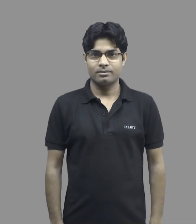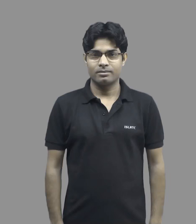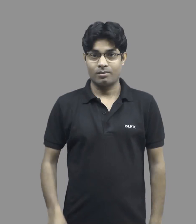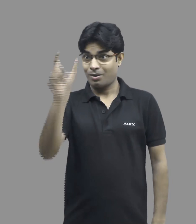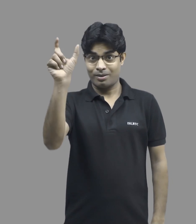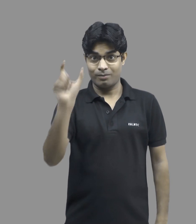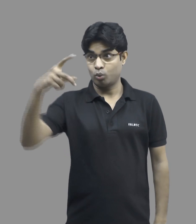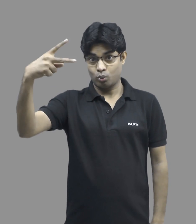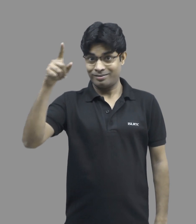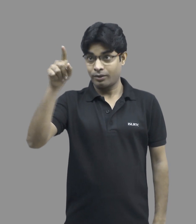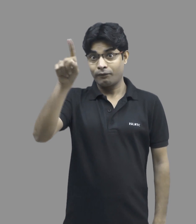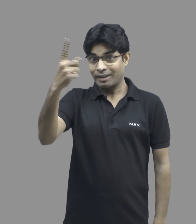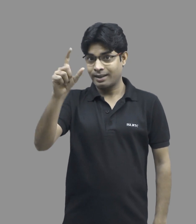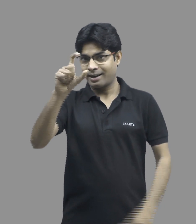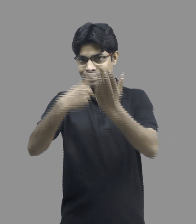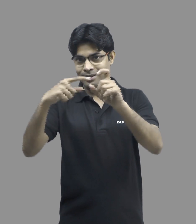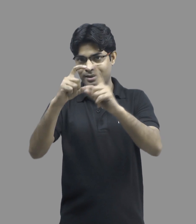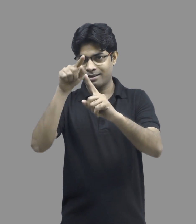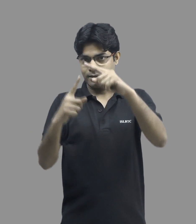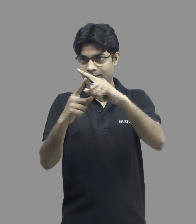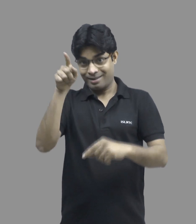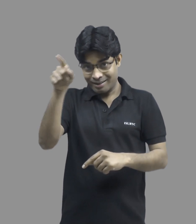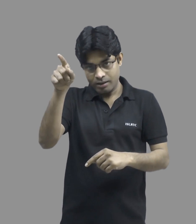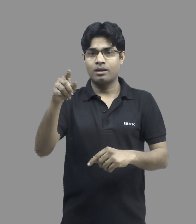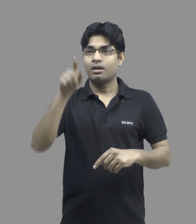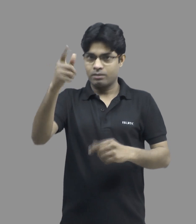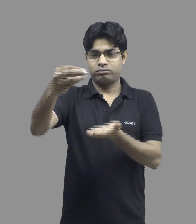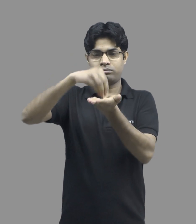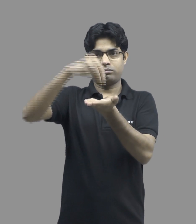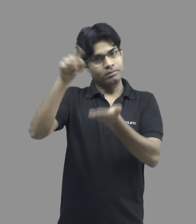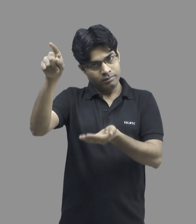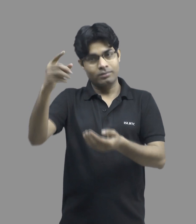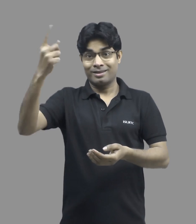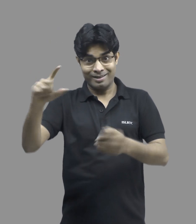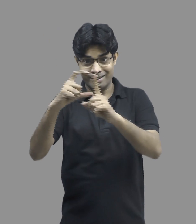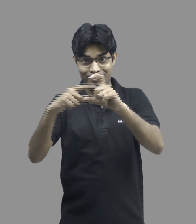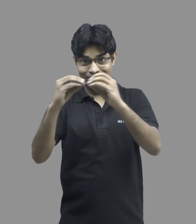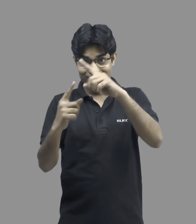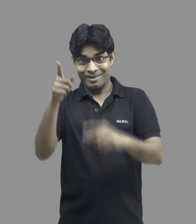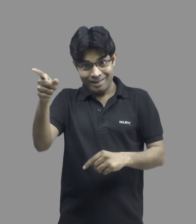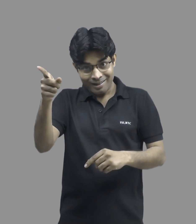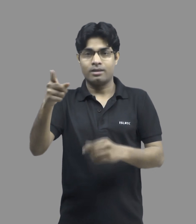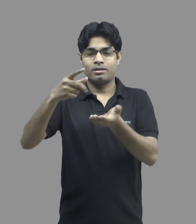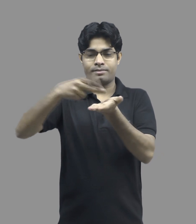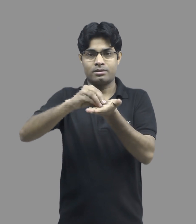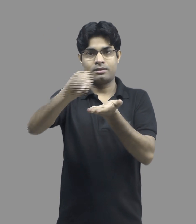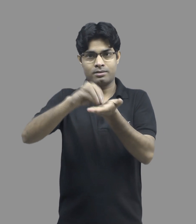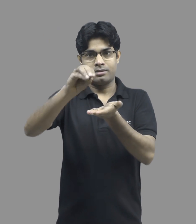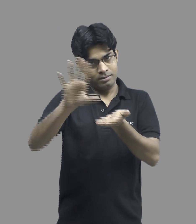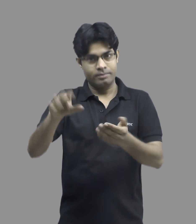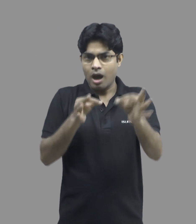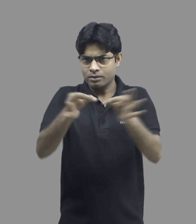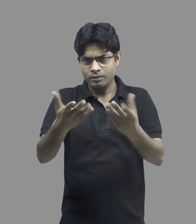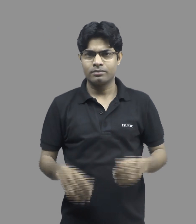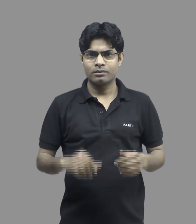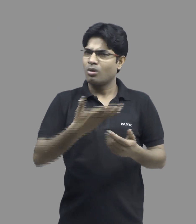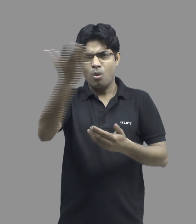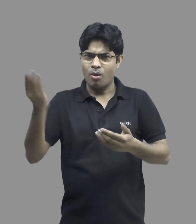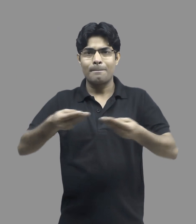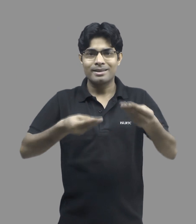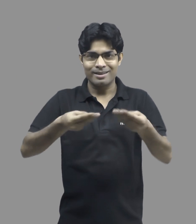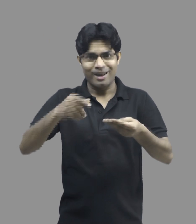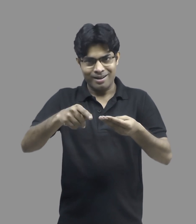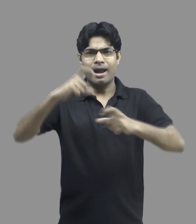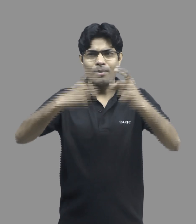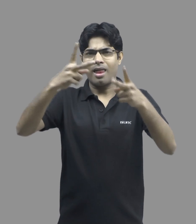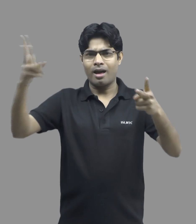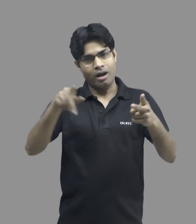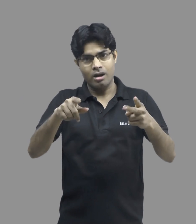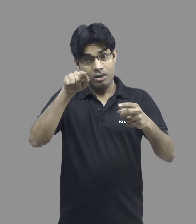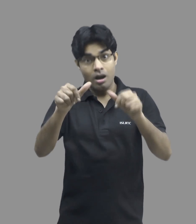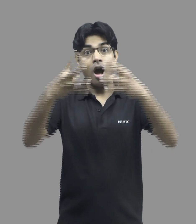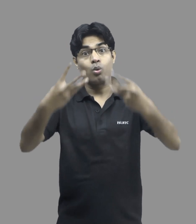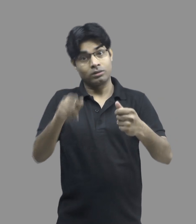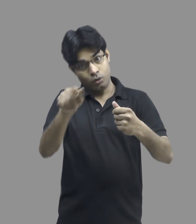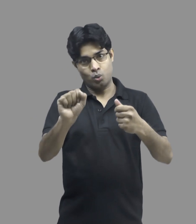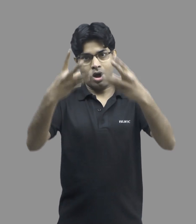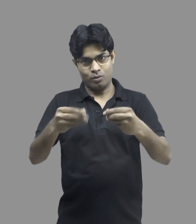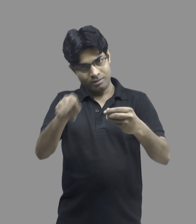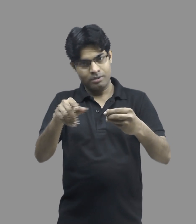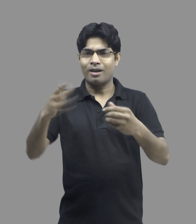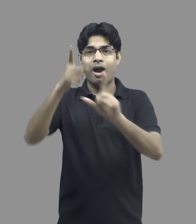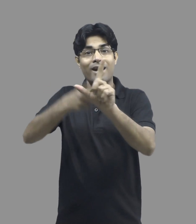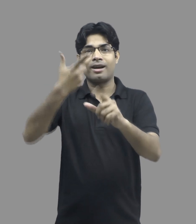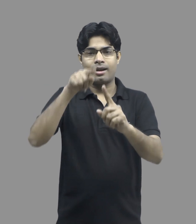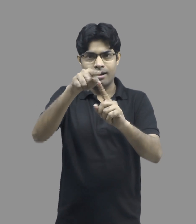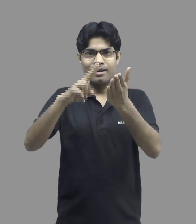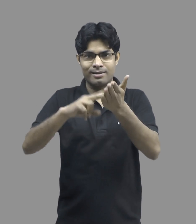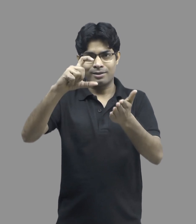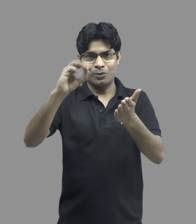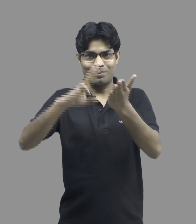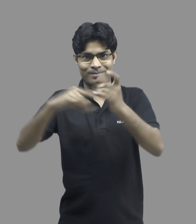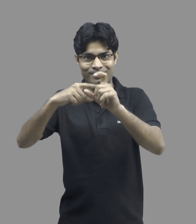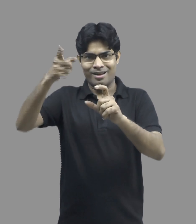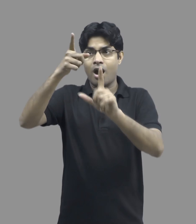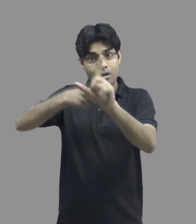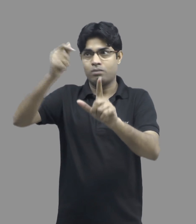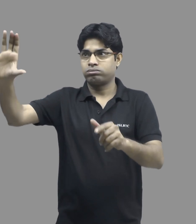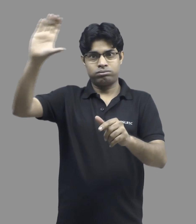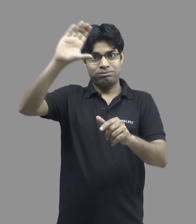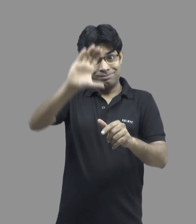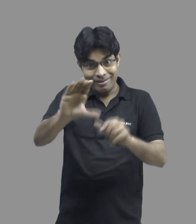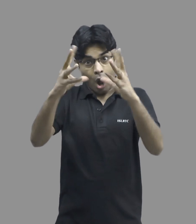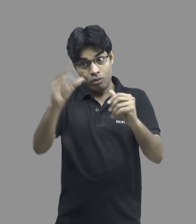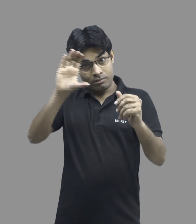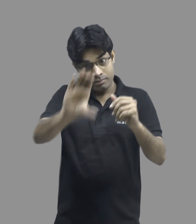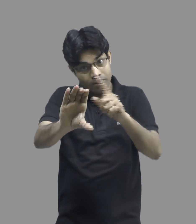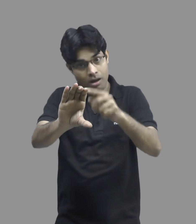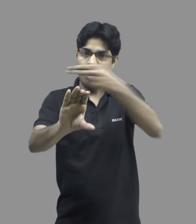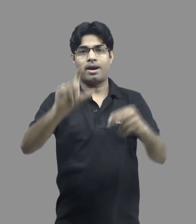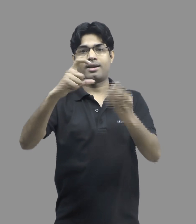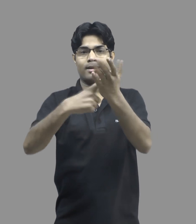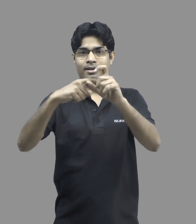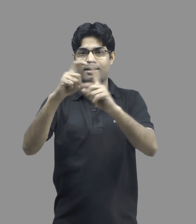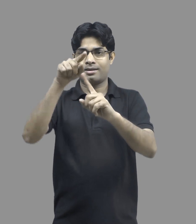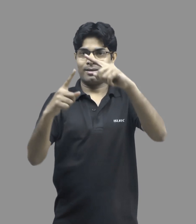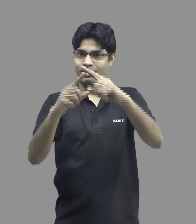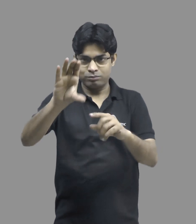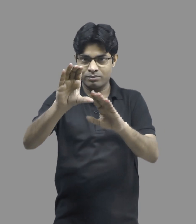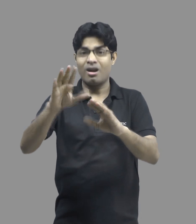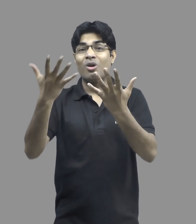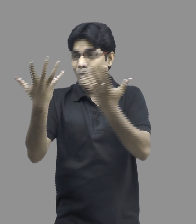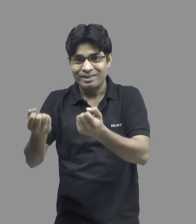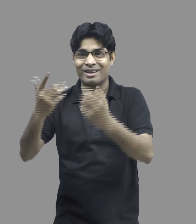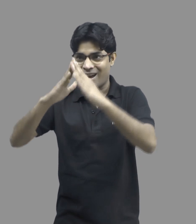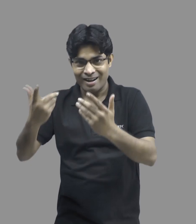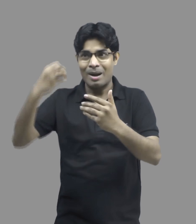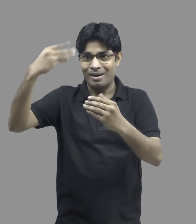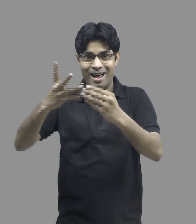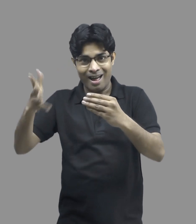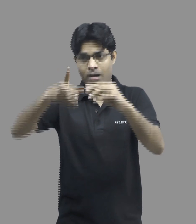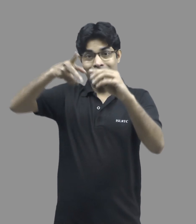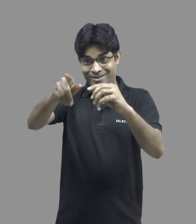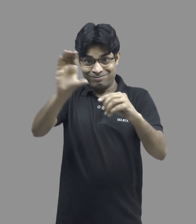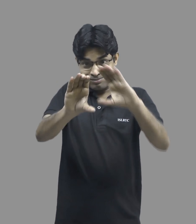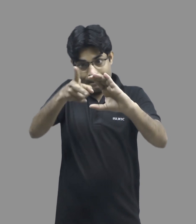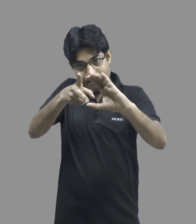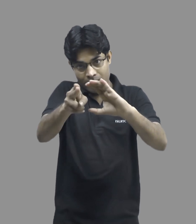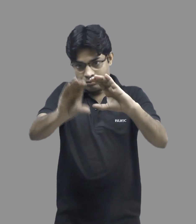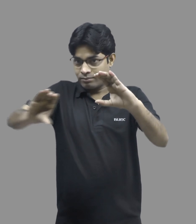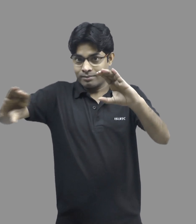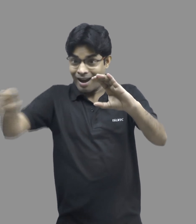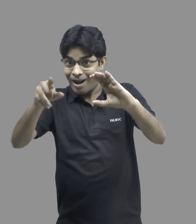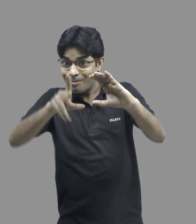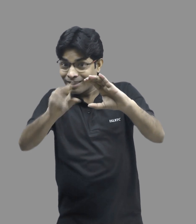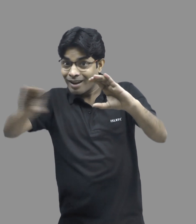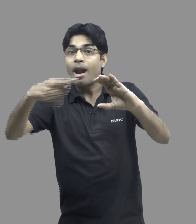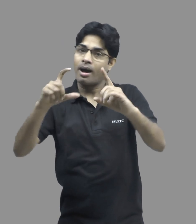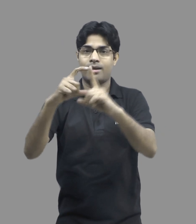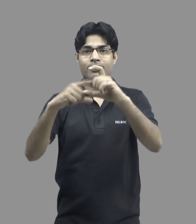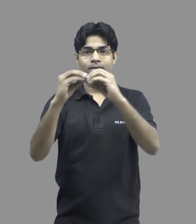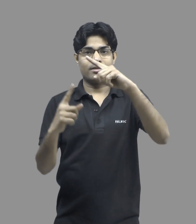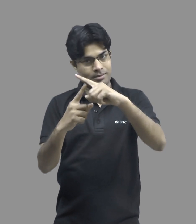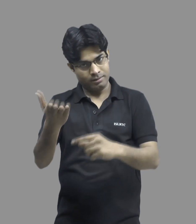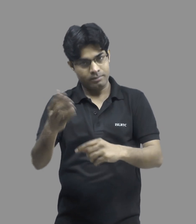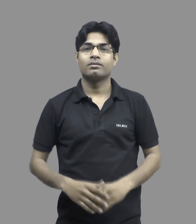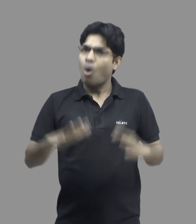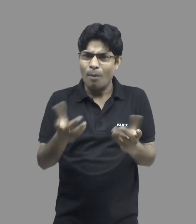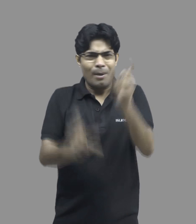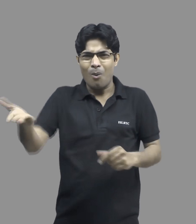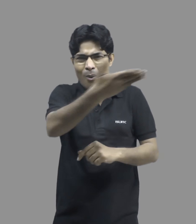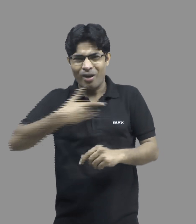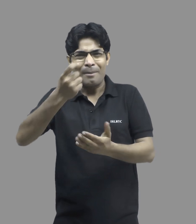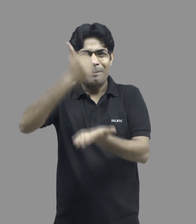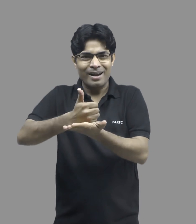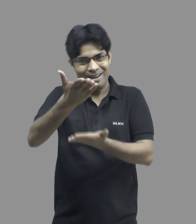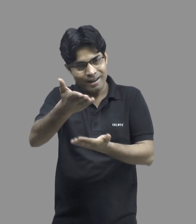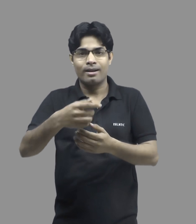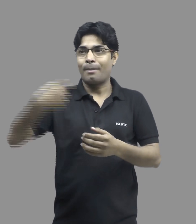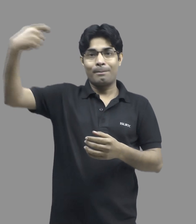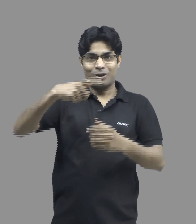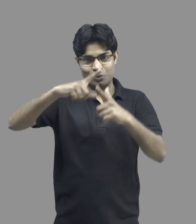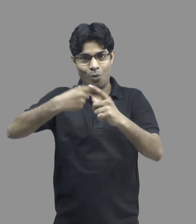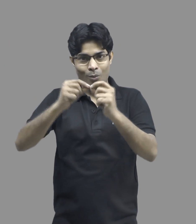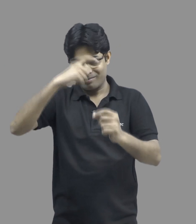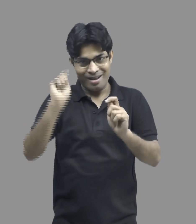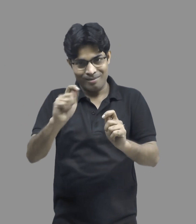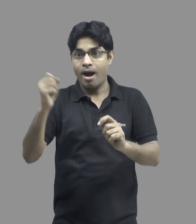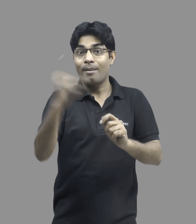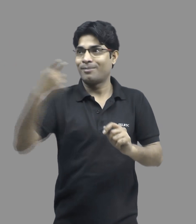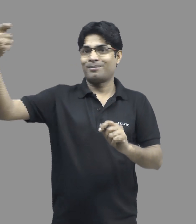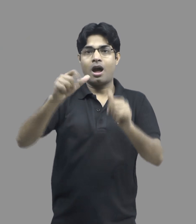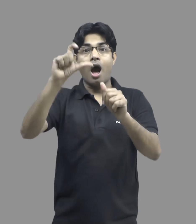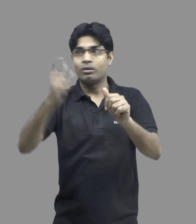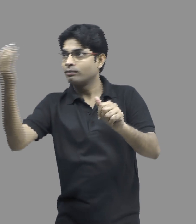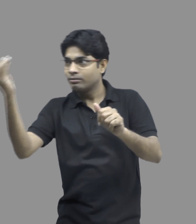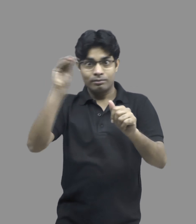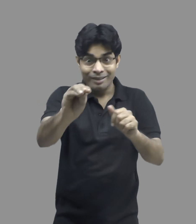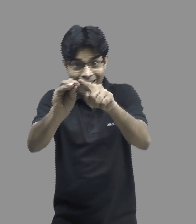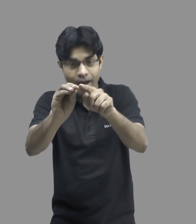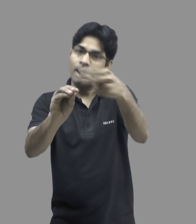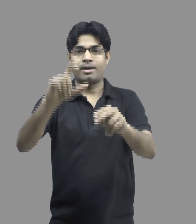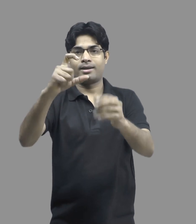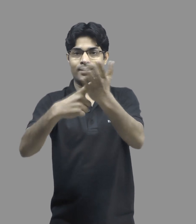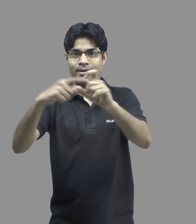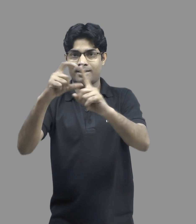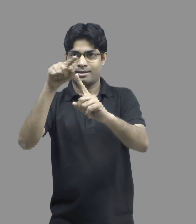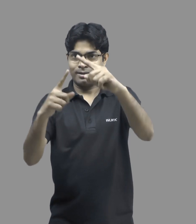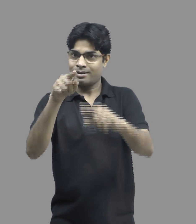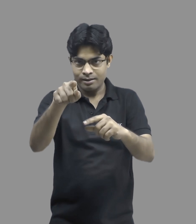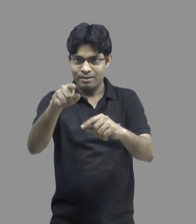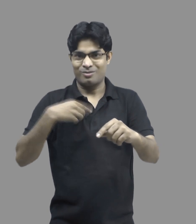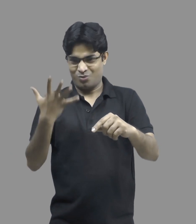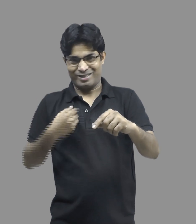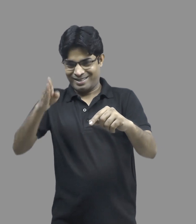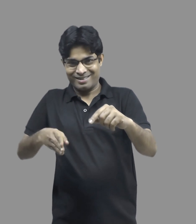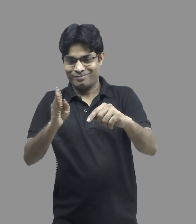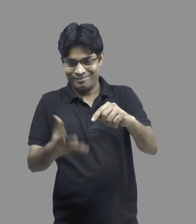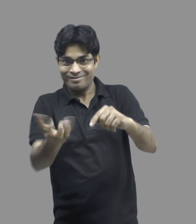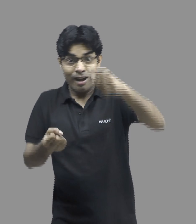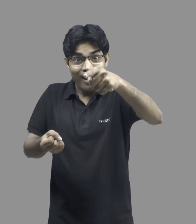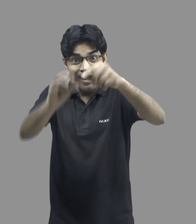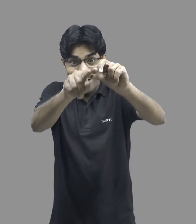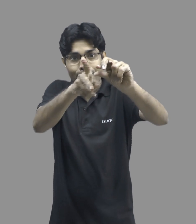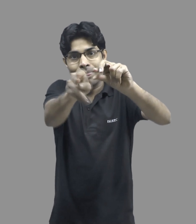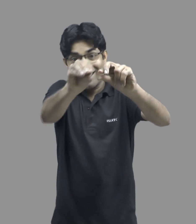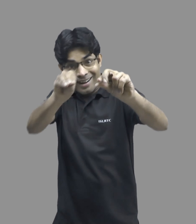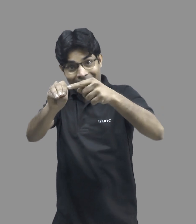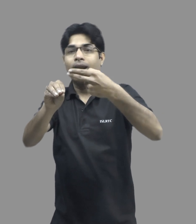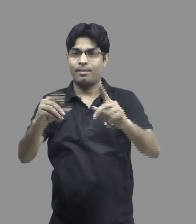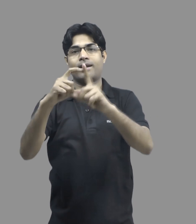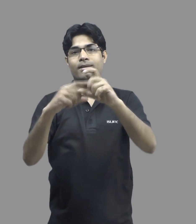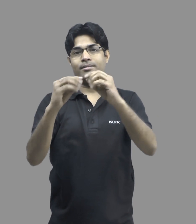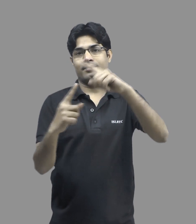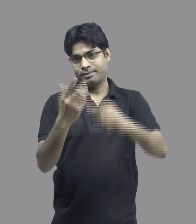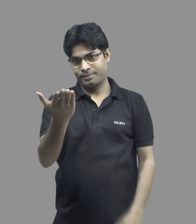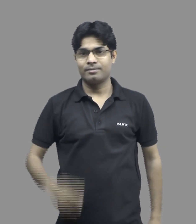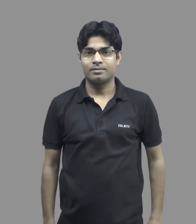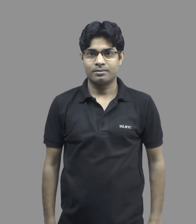Credit and Debit